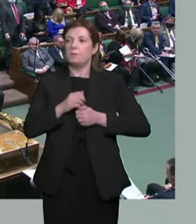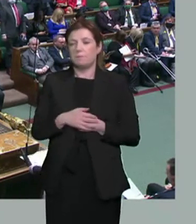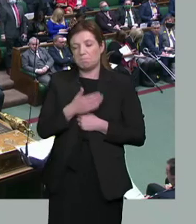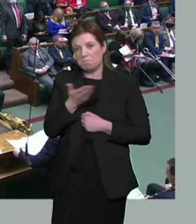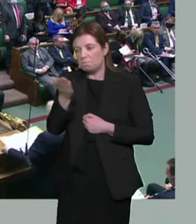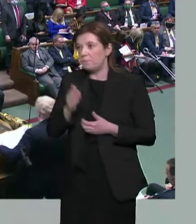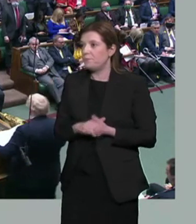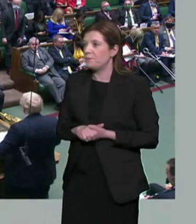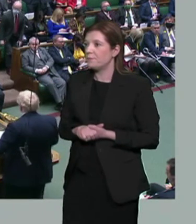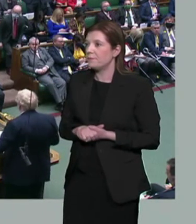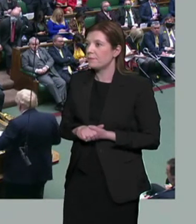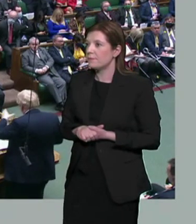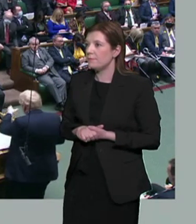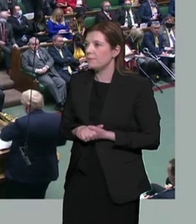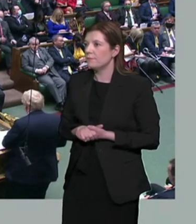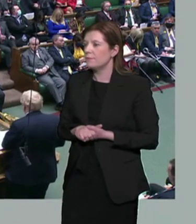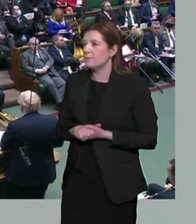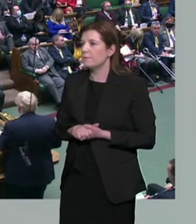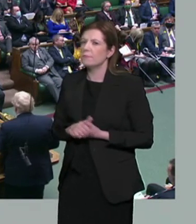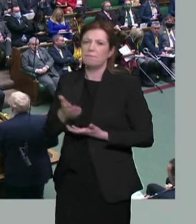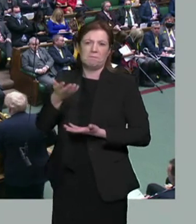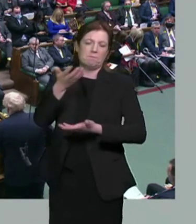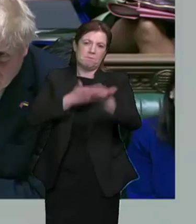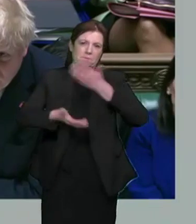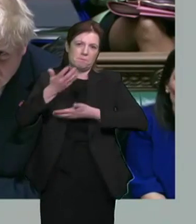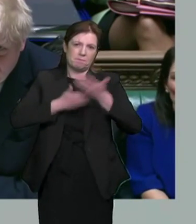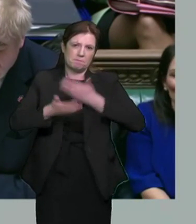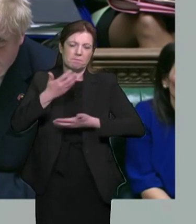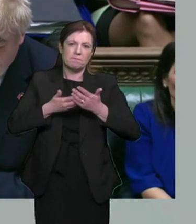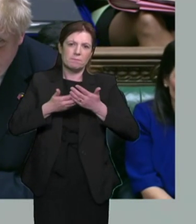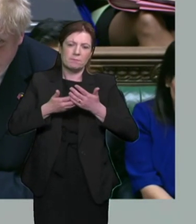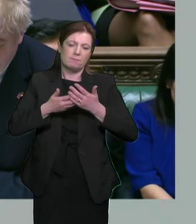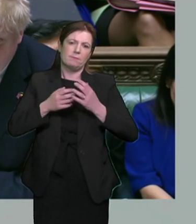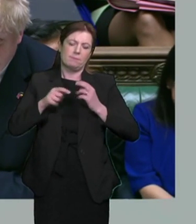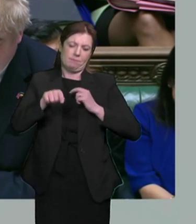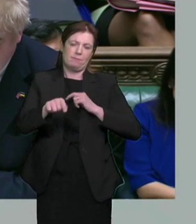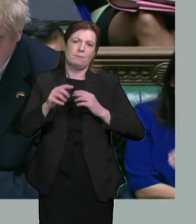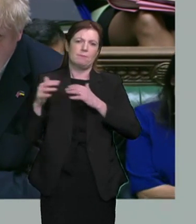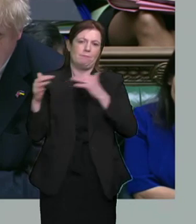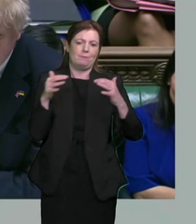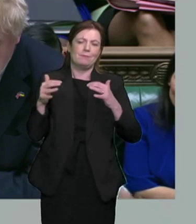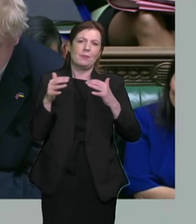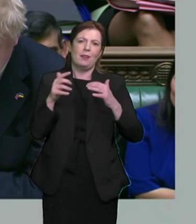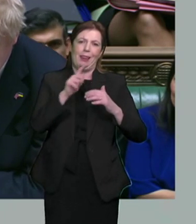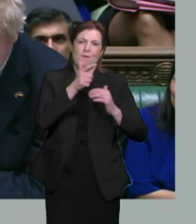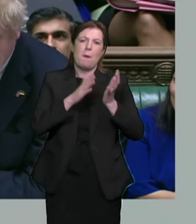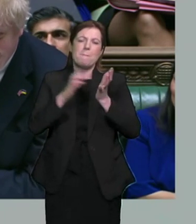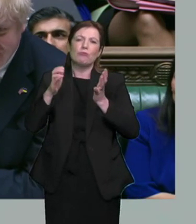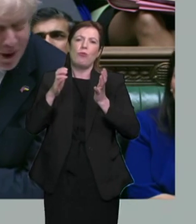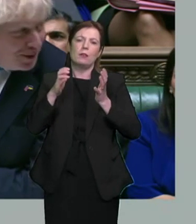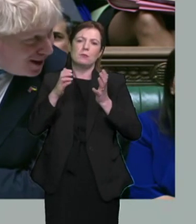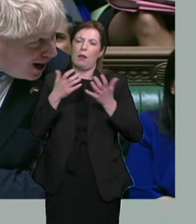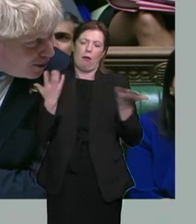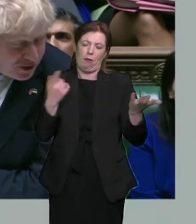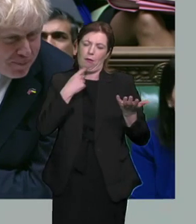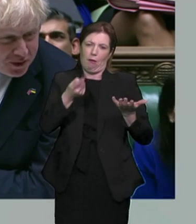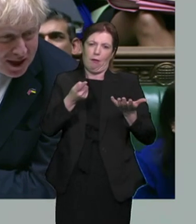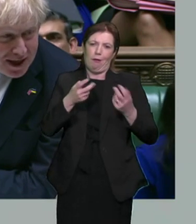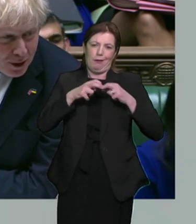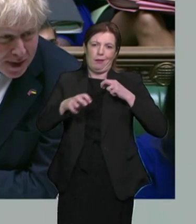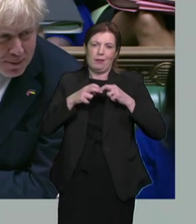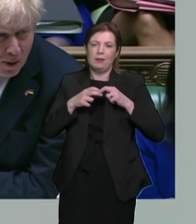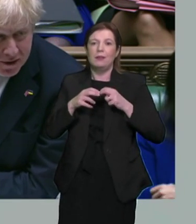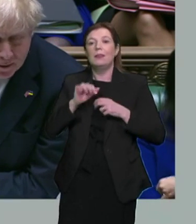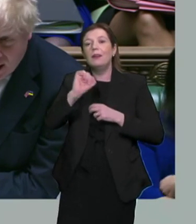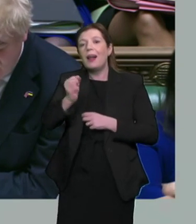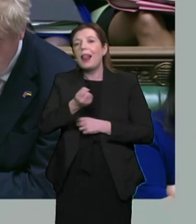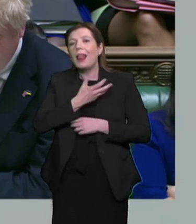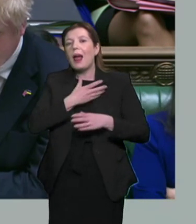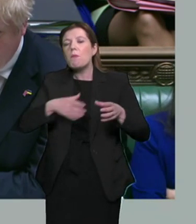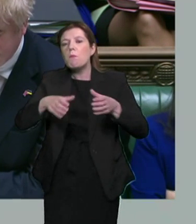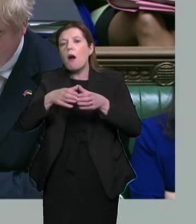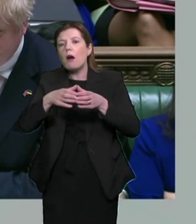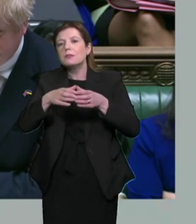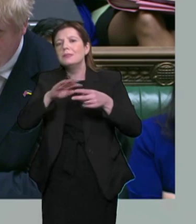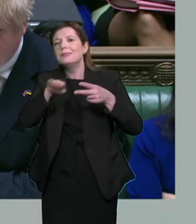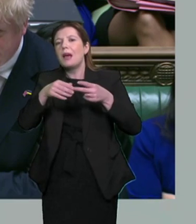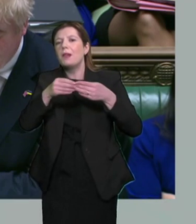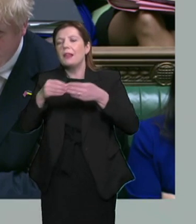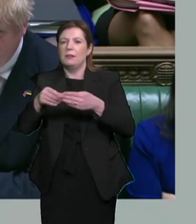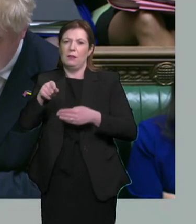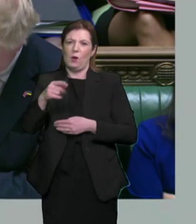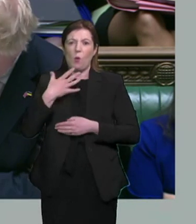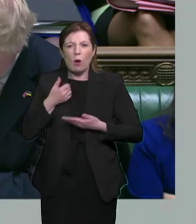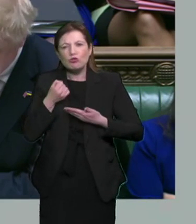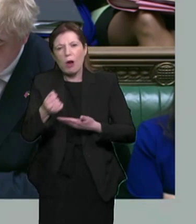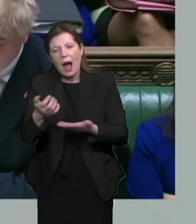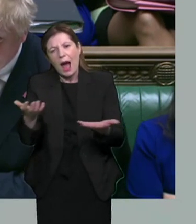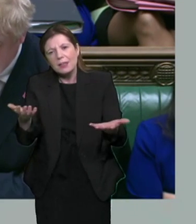I thank the honourable Gentleman very much. I am not going to comment on the travel arrangements for the particular match— The deputy Leader of the Labour party shouts for me to secure her a train.